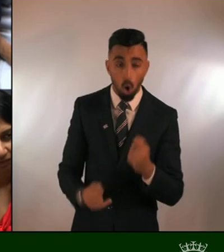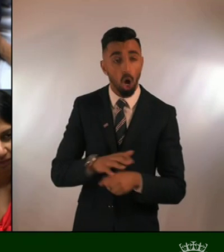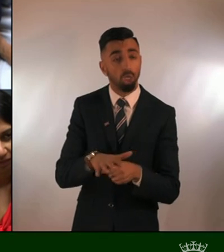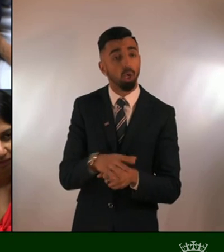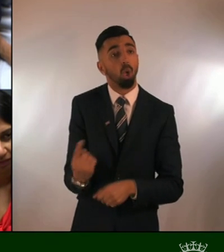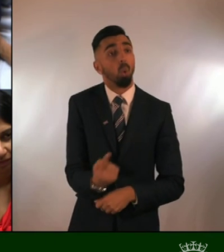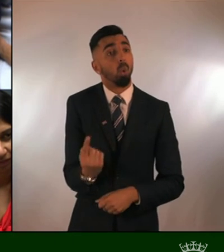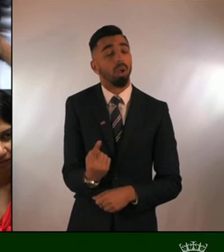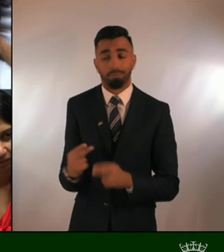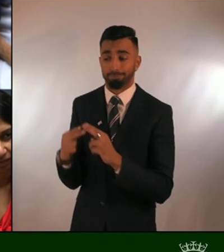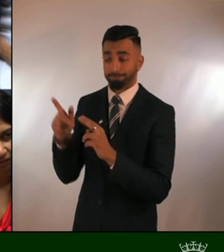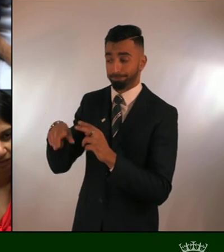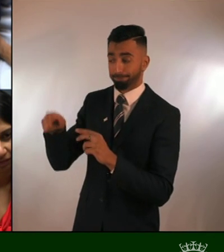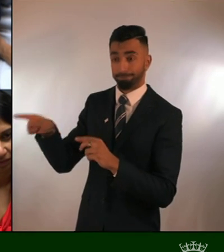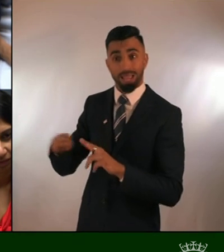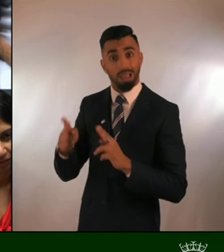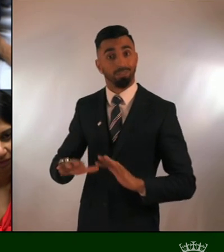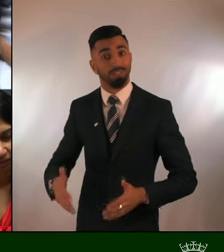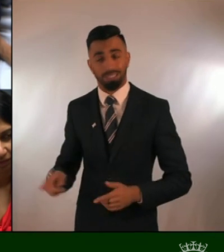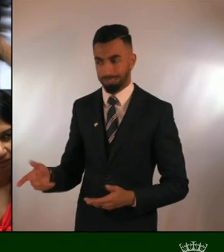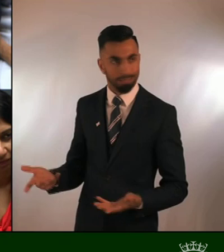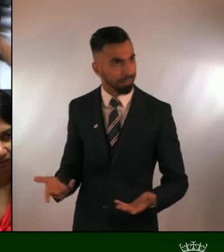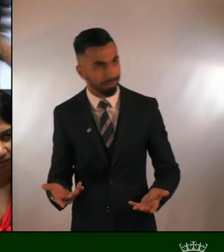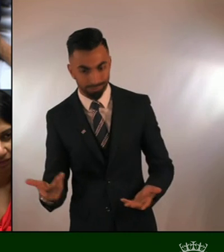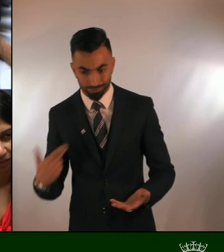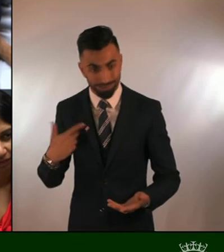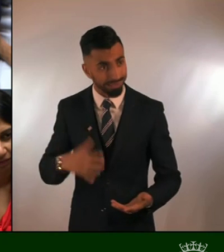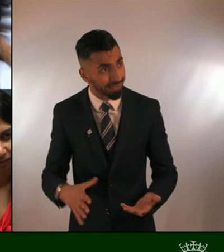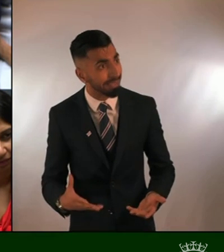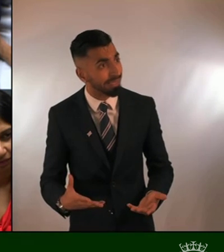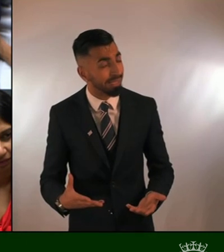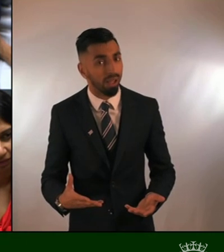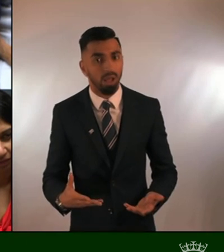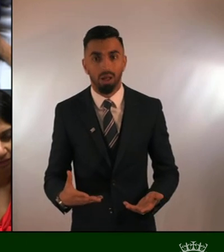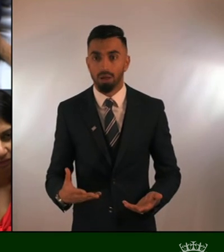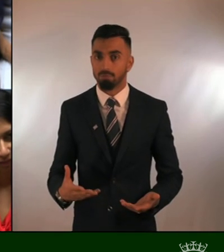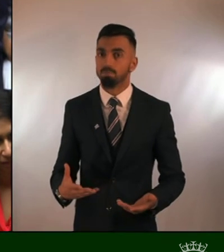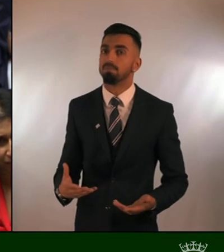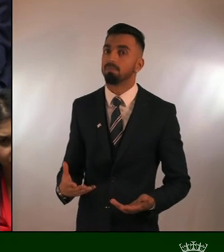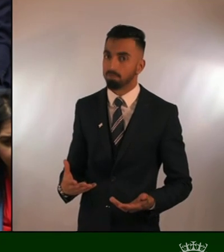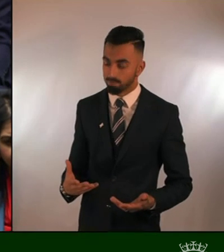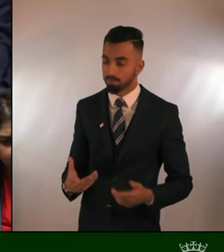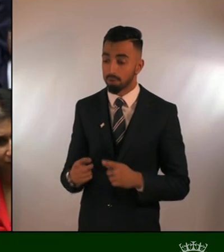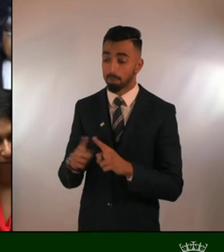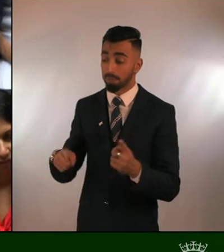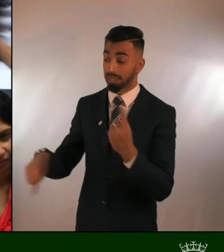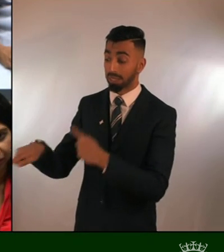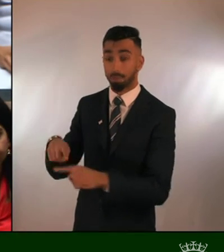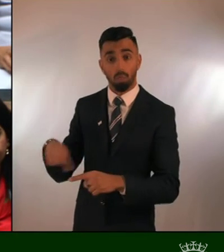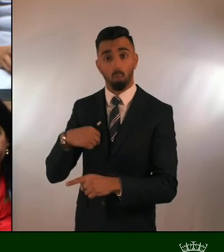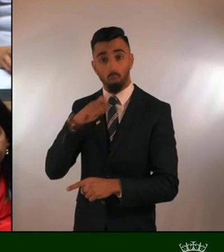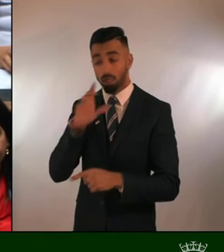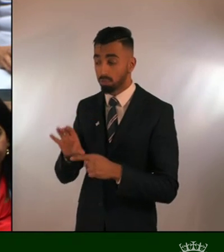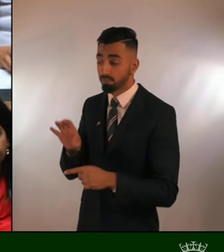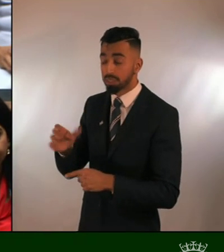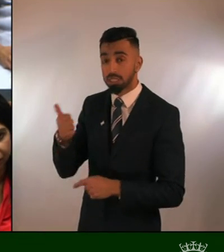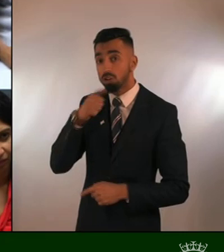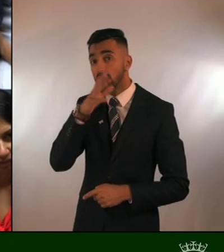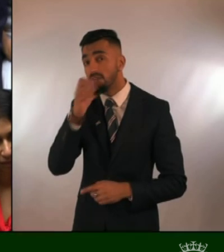So today, I am confirming £650 million of funding to help rough sleepers into permanent accommodation.